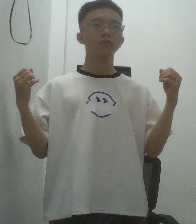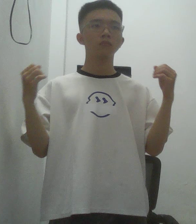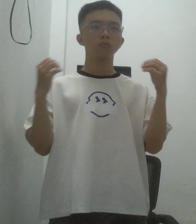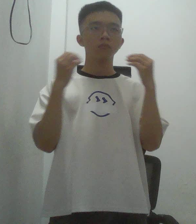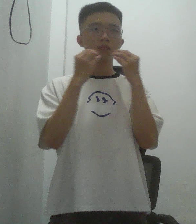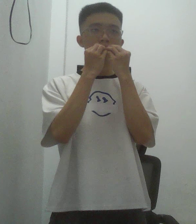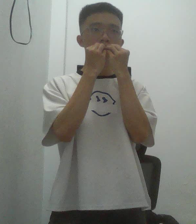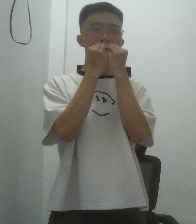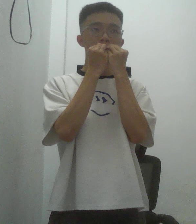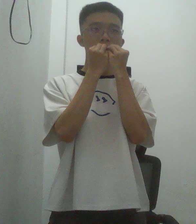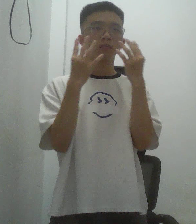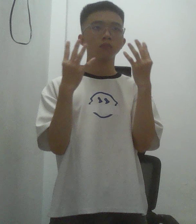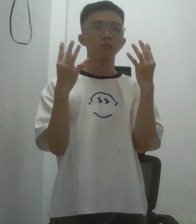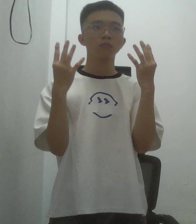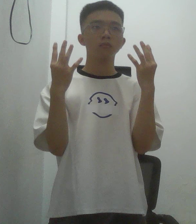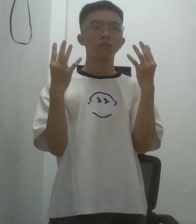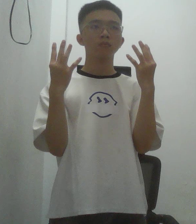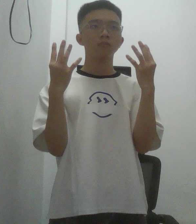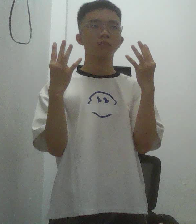cam on